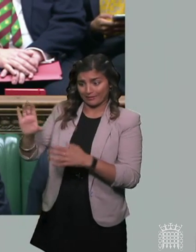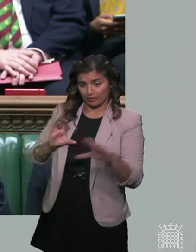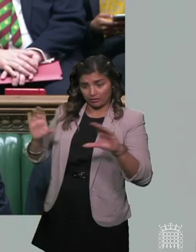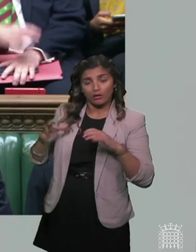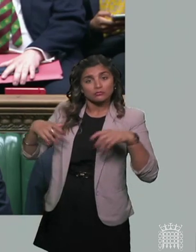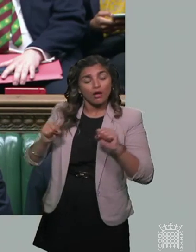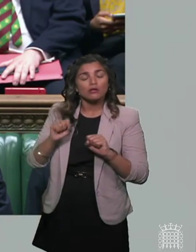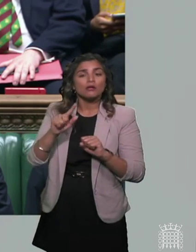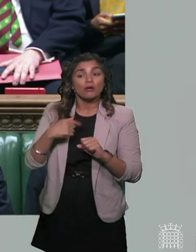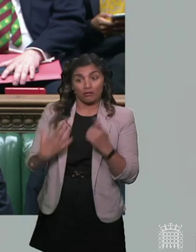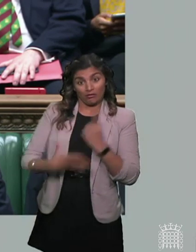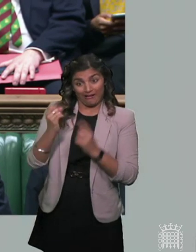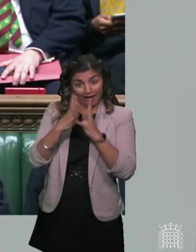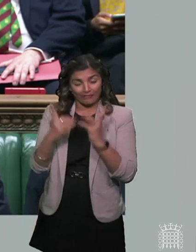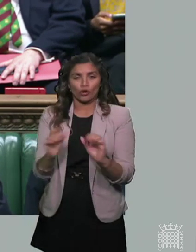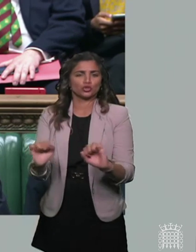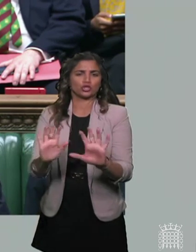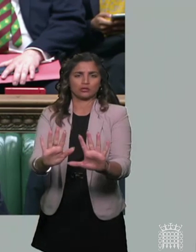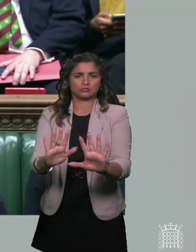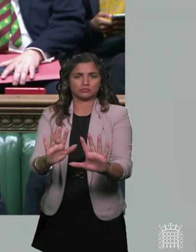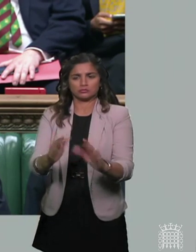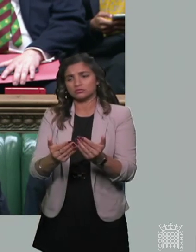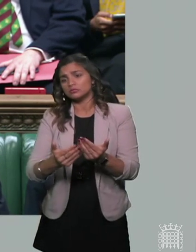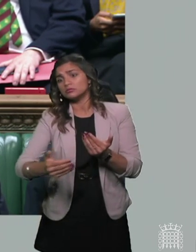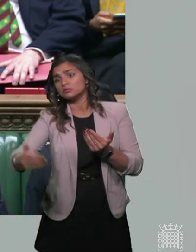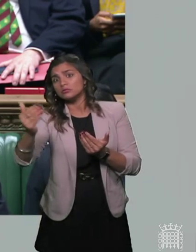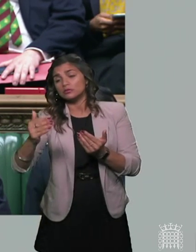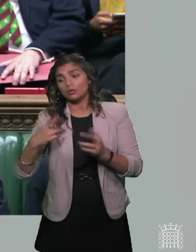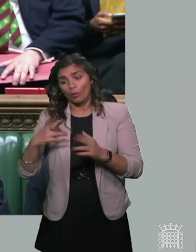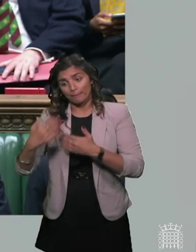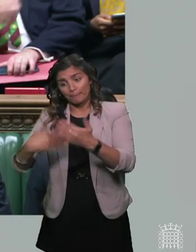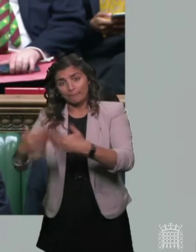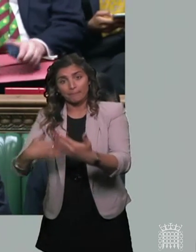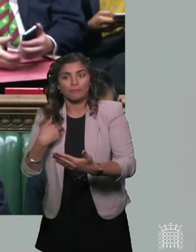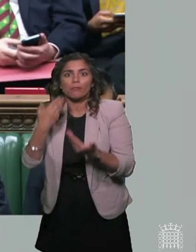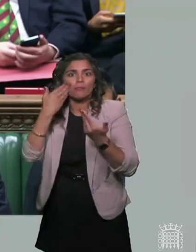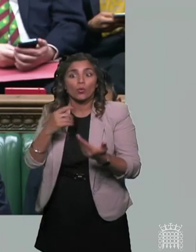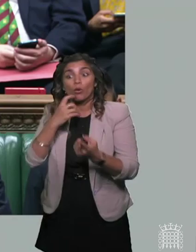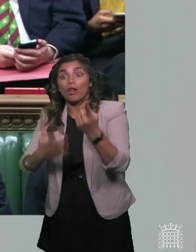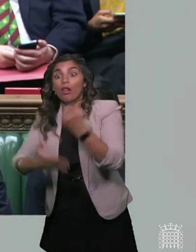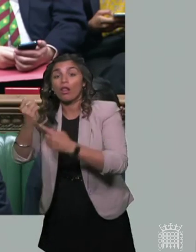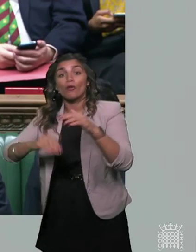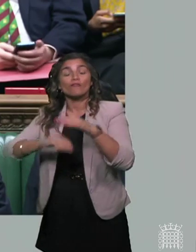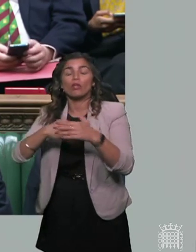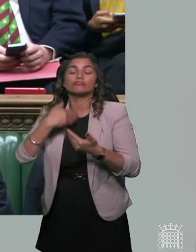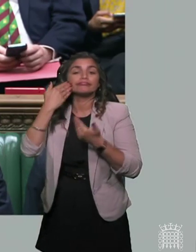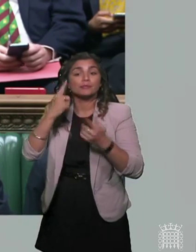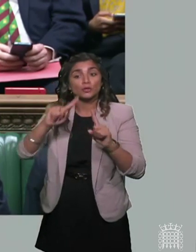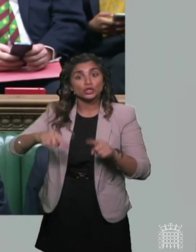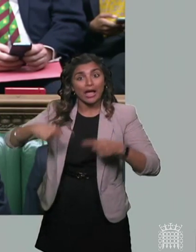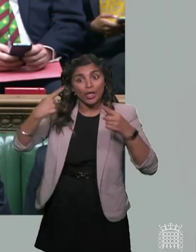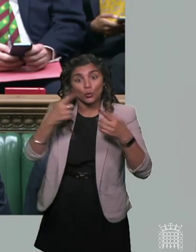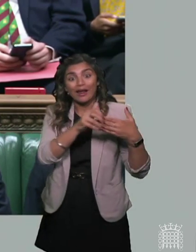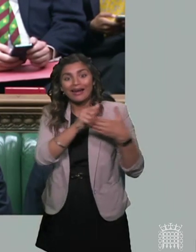We have a way to go. Whether we will get there or not, I cannot say—it is in the balance—but the challenge is there for the leaders of the developed world.